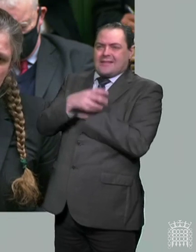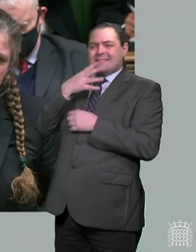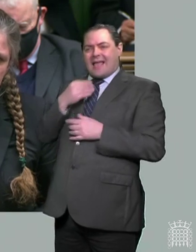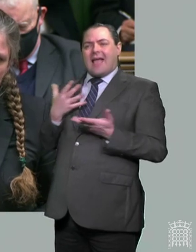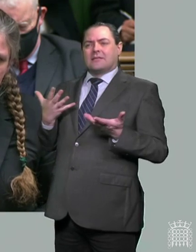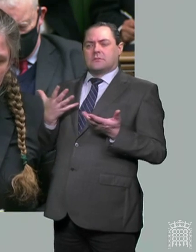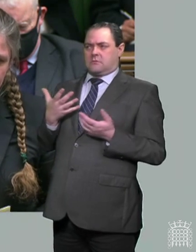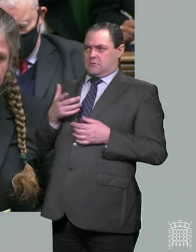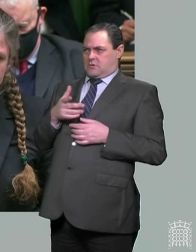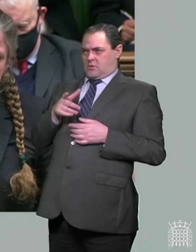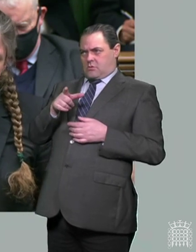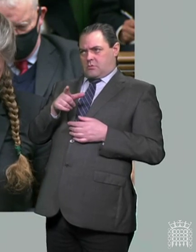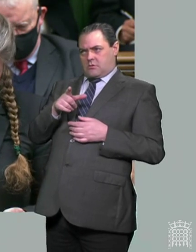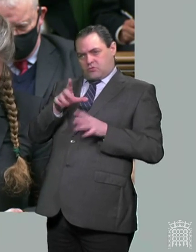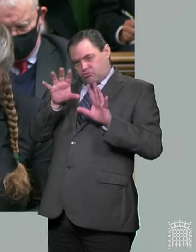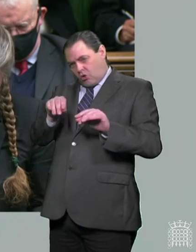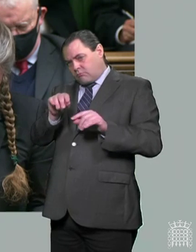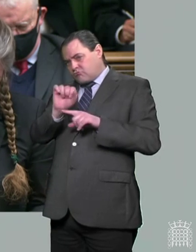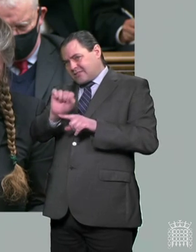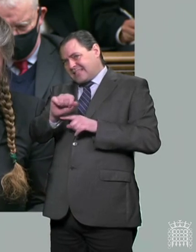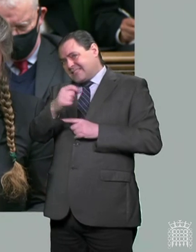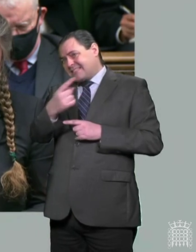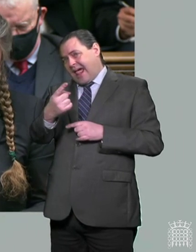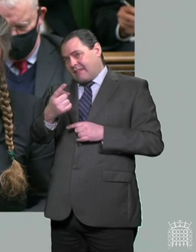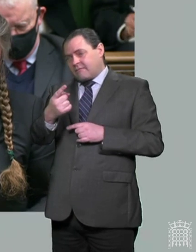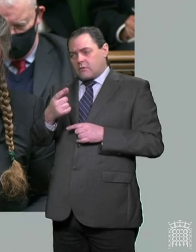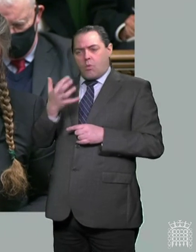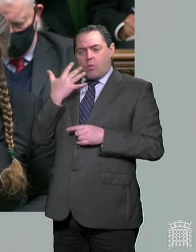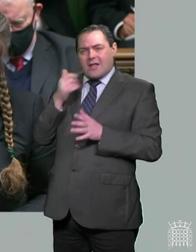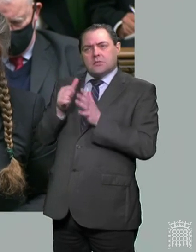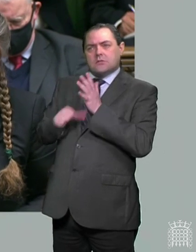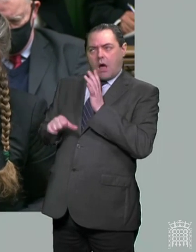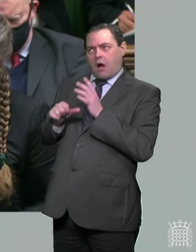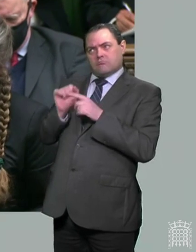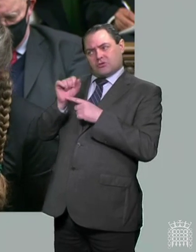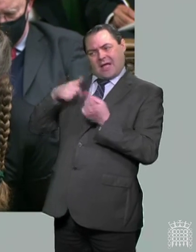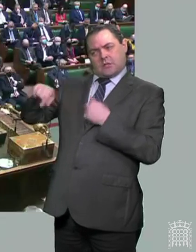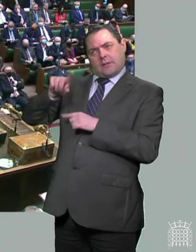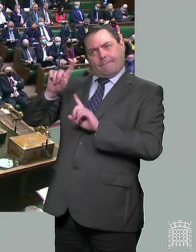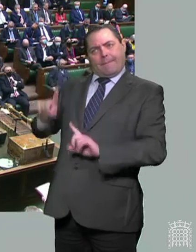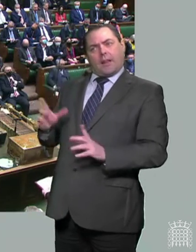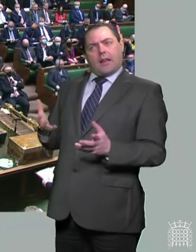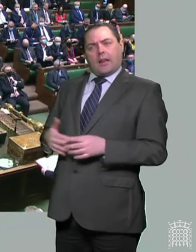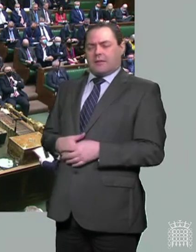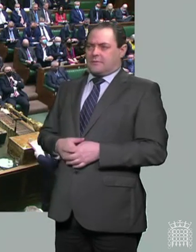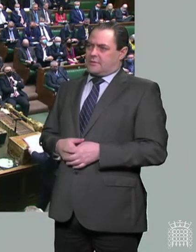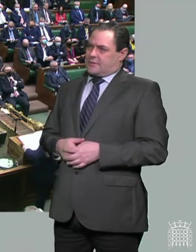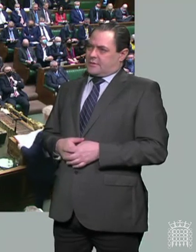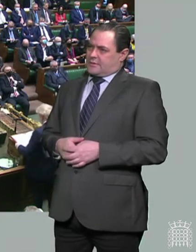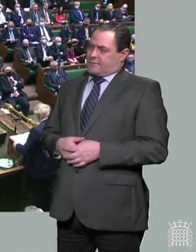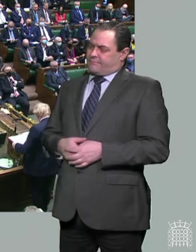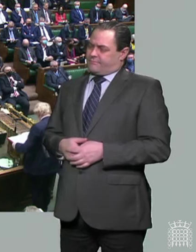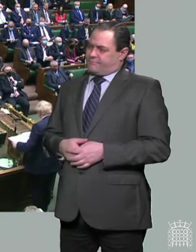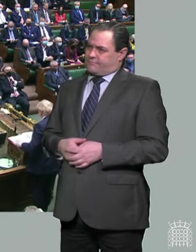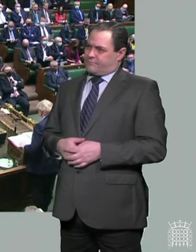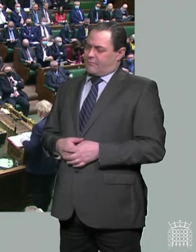When will he stop protecting himself and start protecting my constituents?